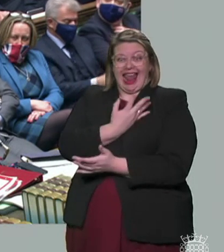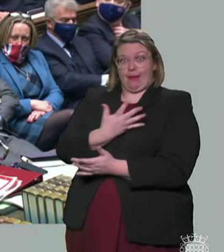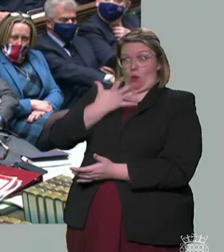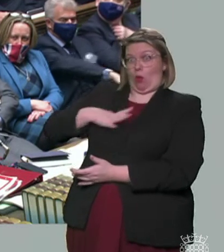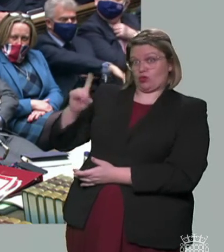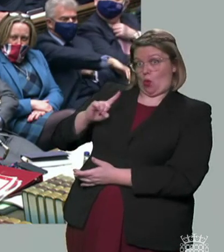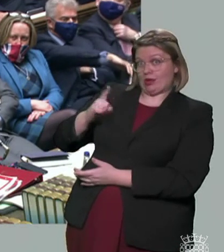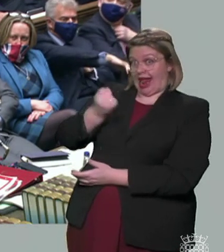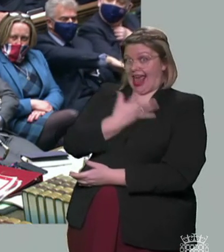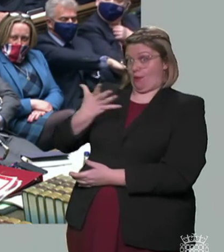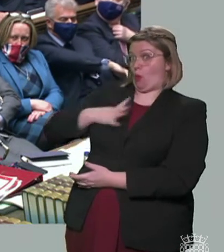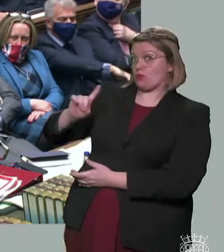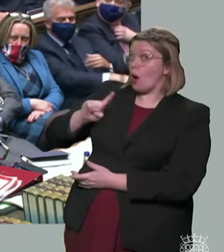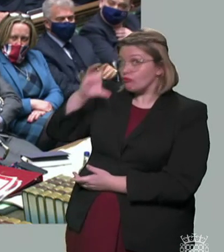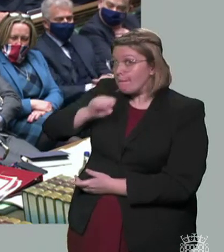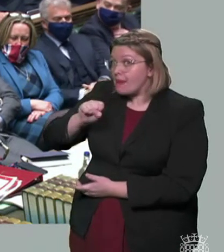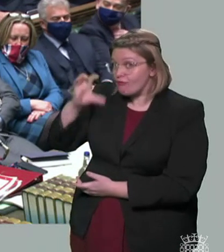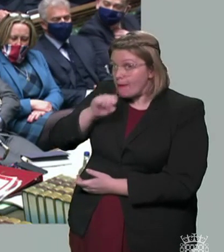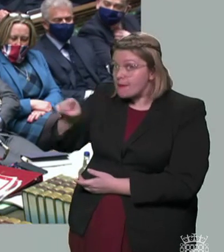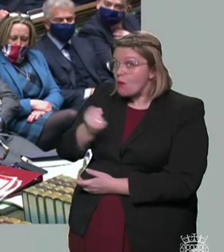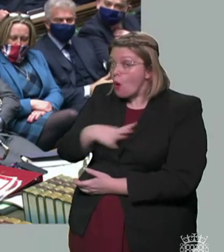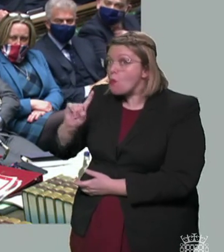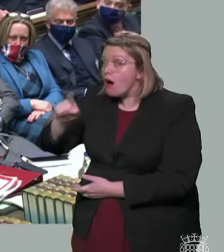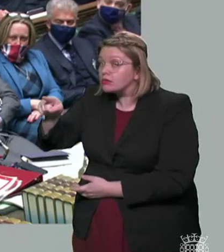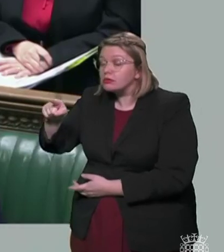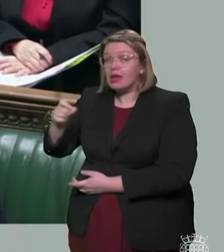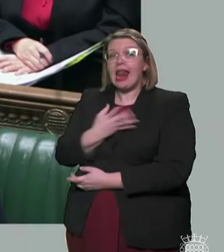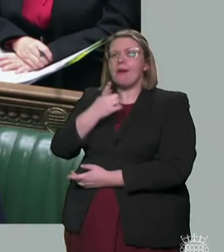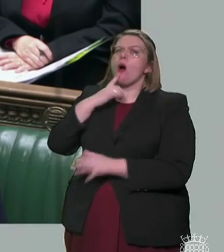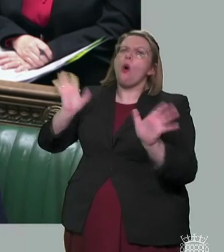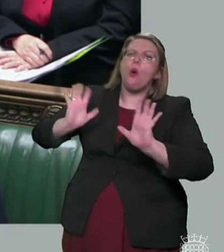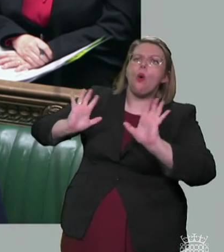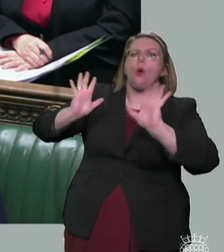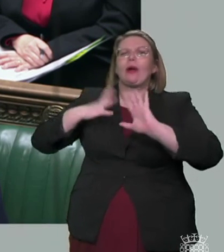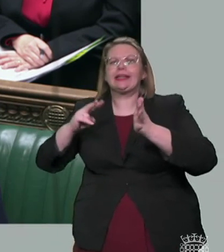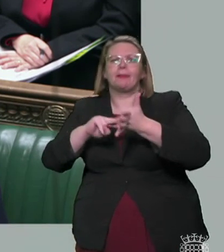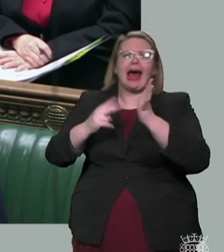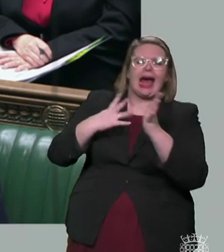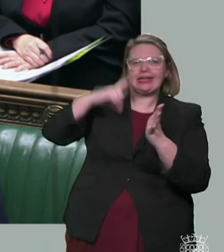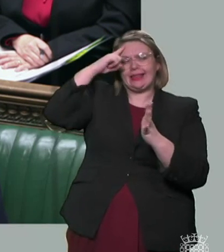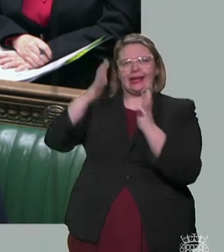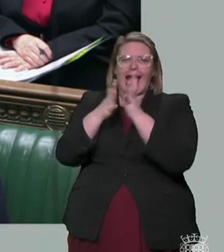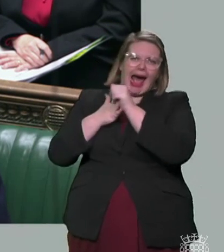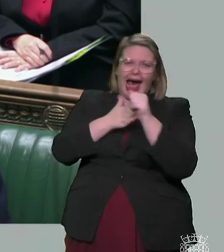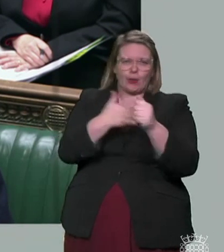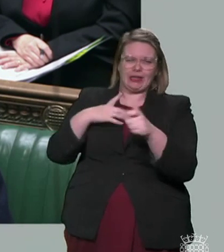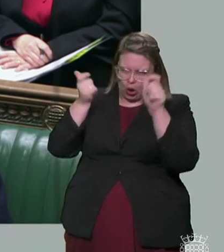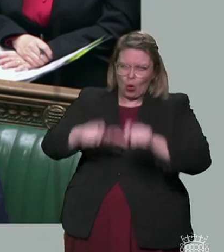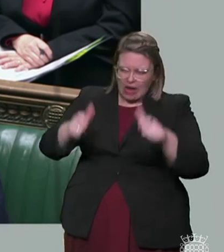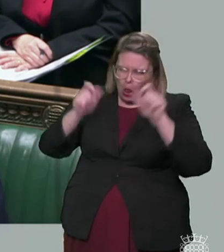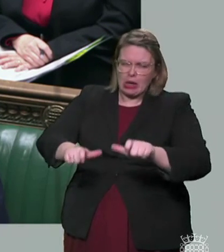If we had listened to them, we would not have anybody working at all.